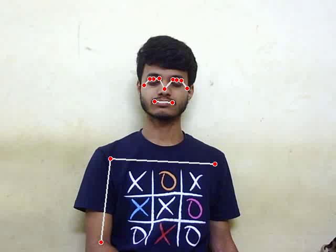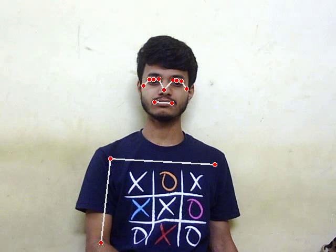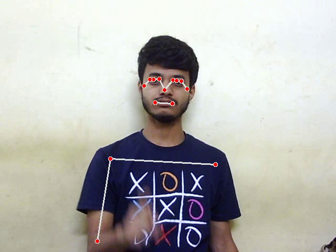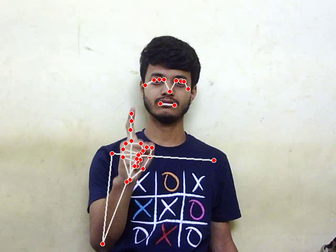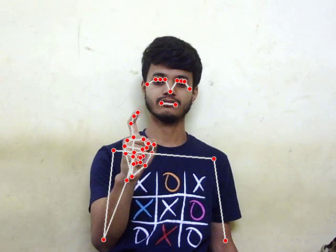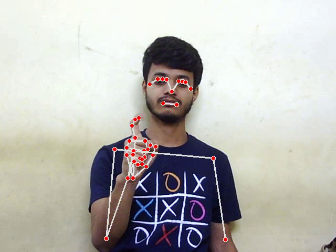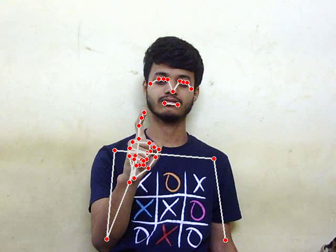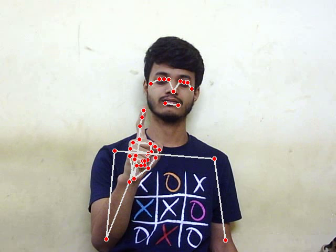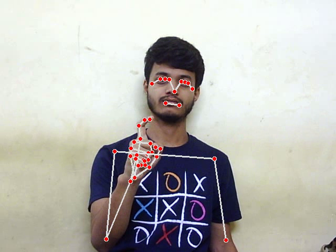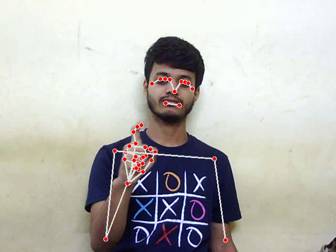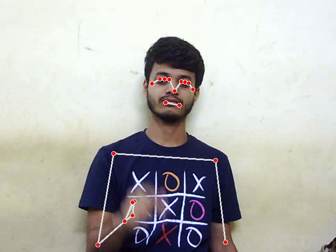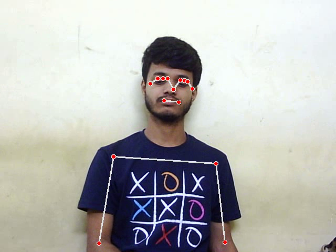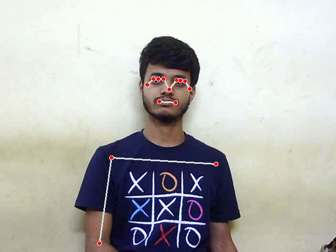question